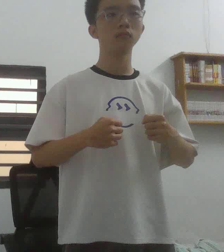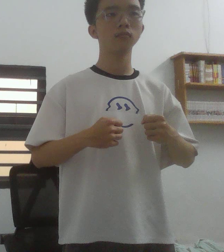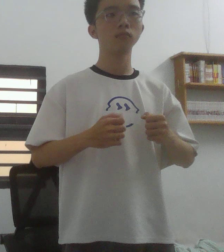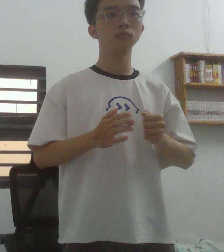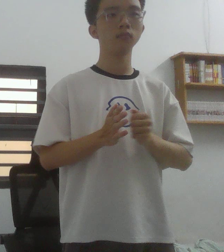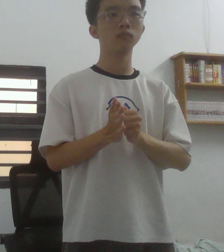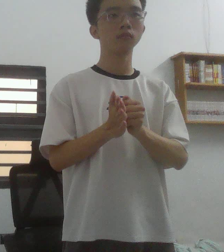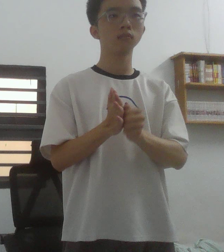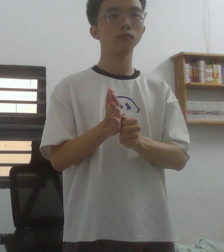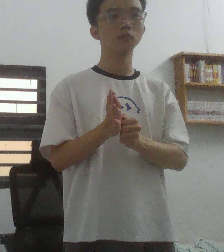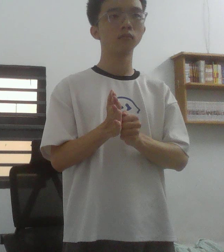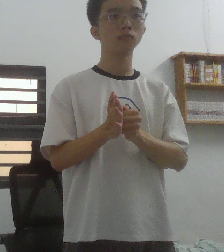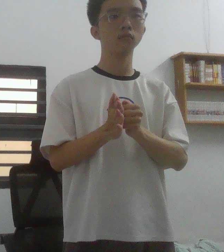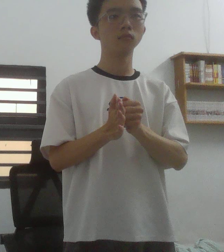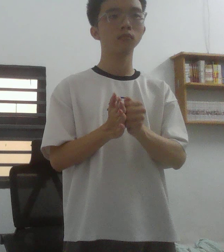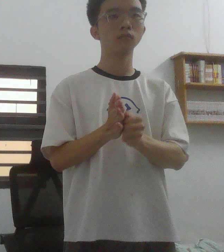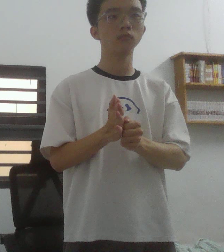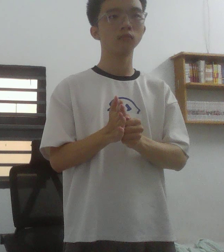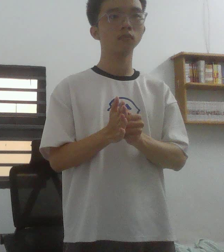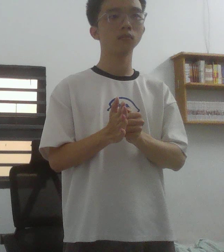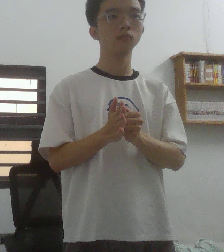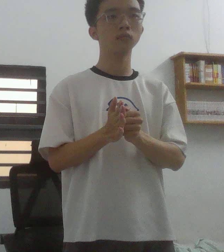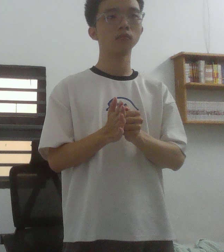thang